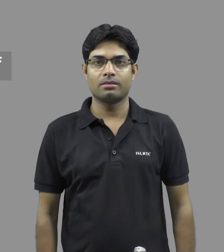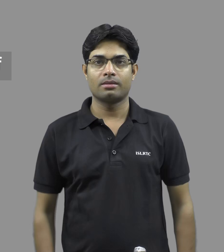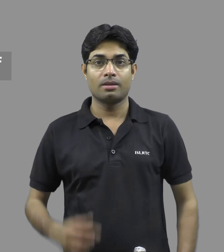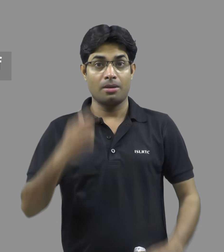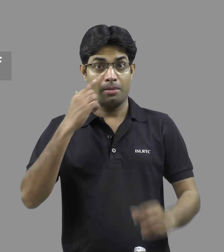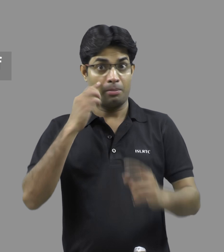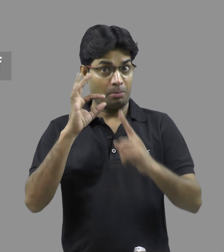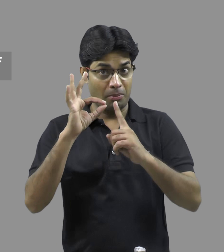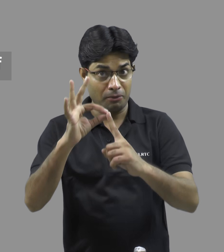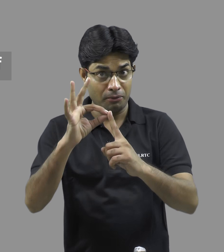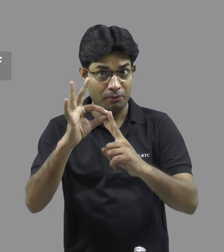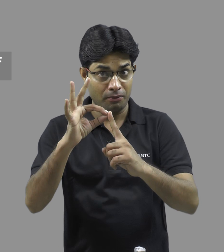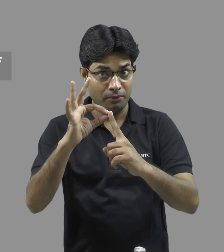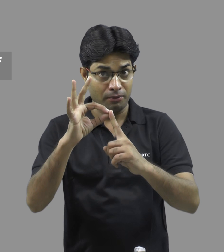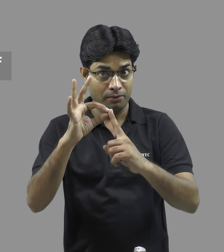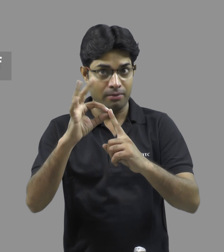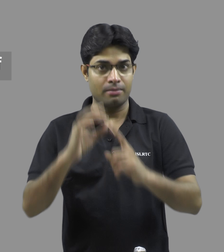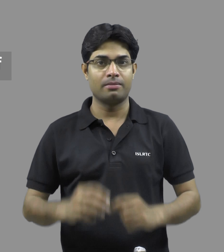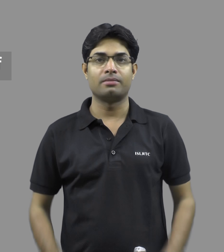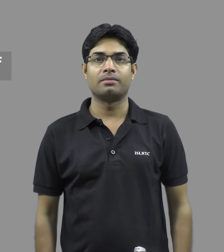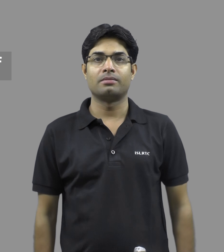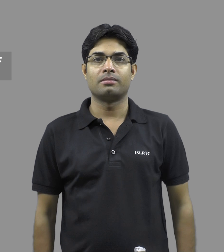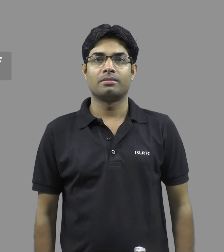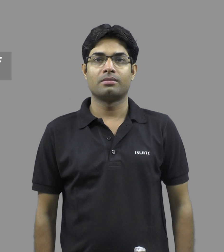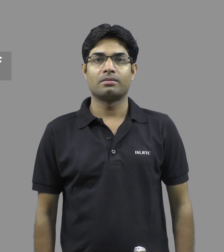Proof